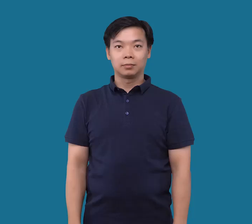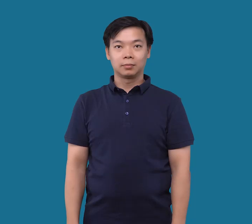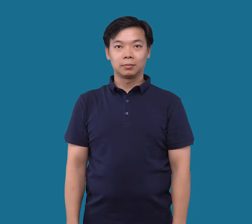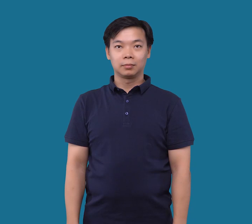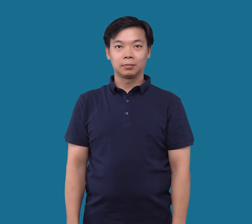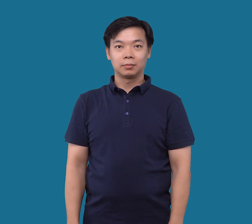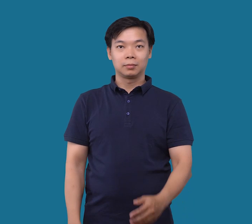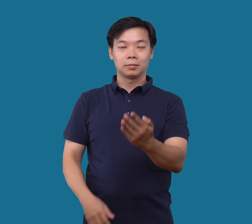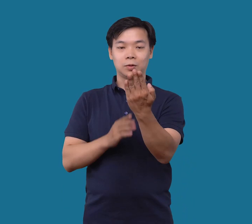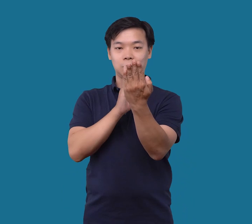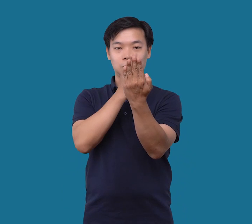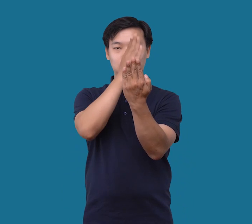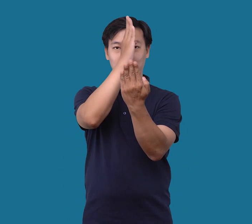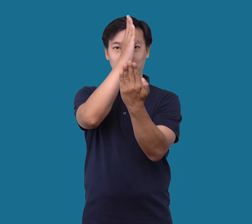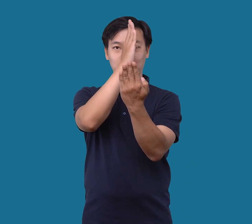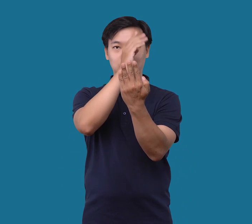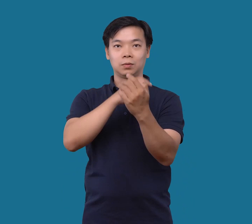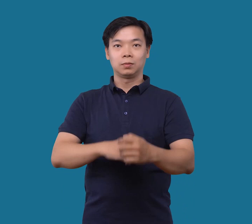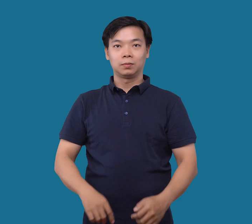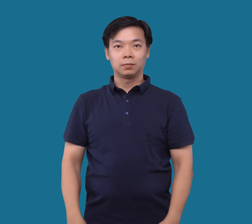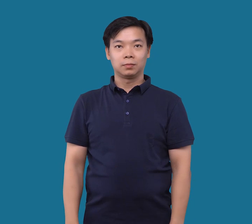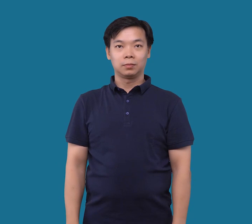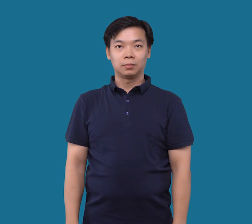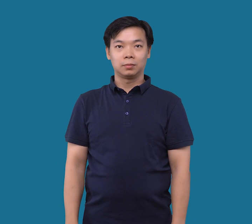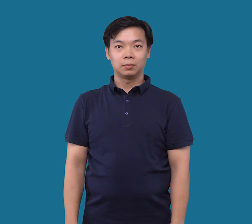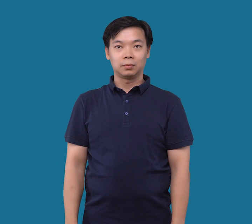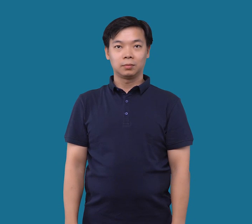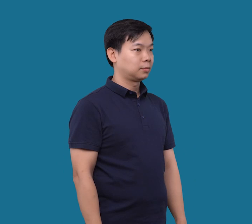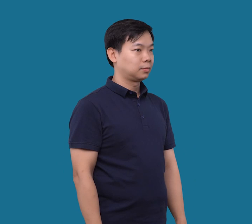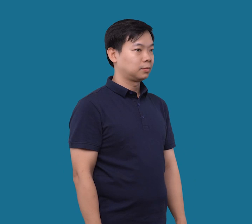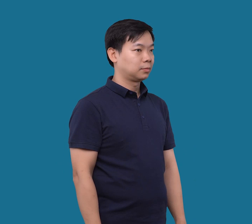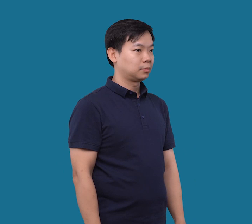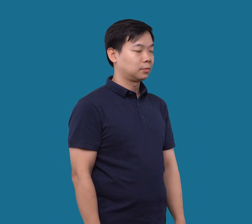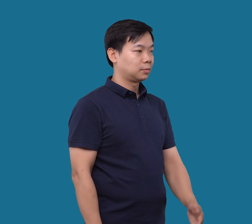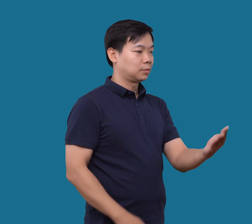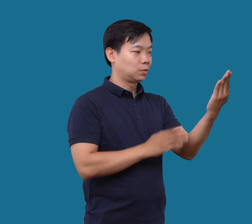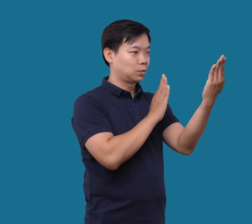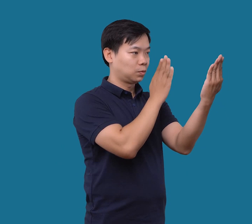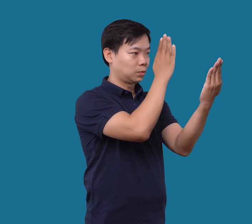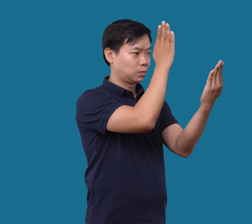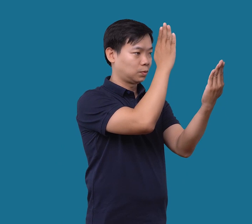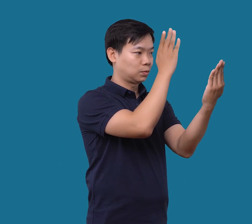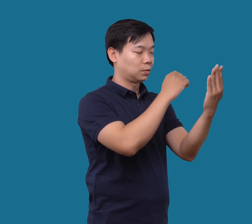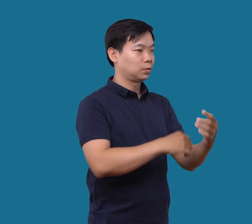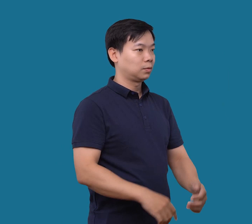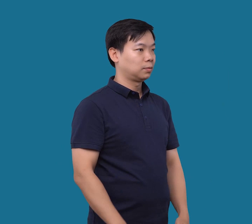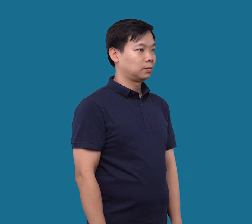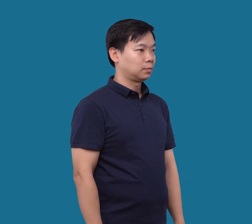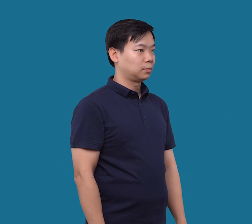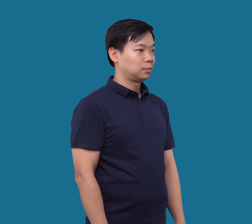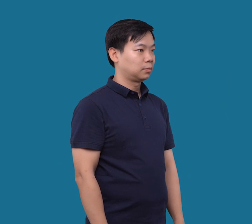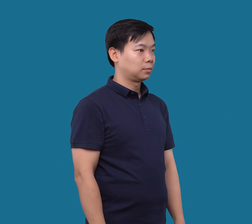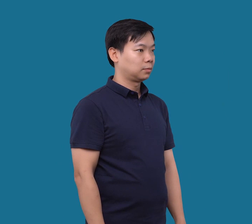cái gương